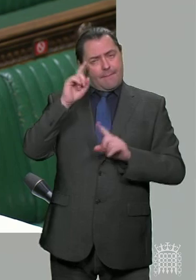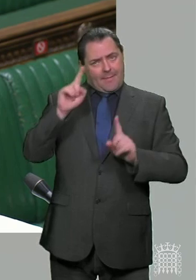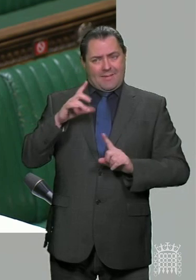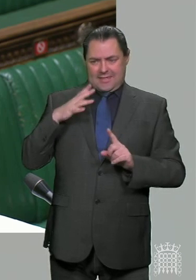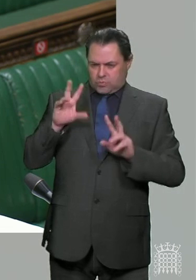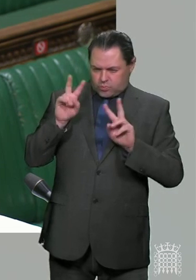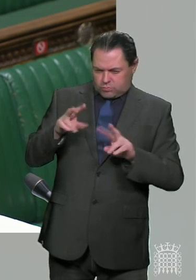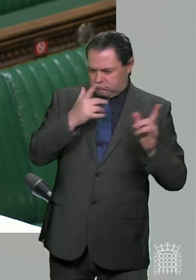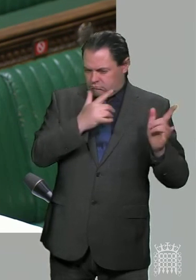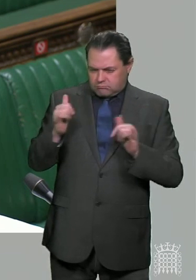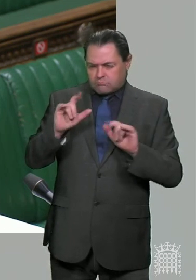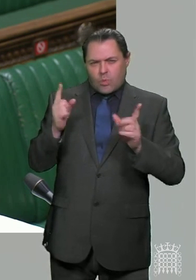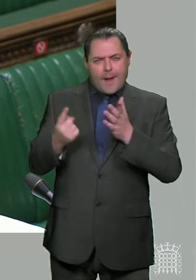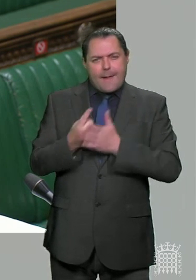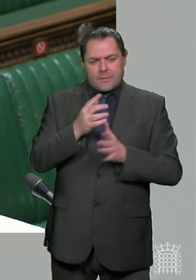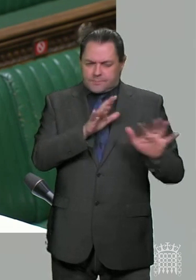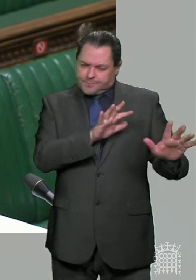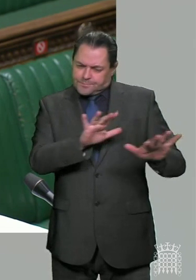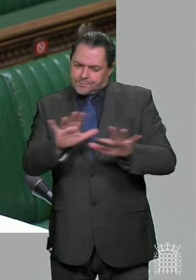daylight shone on all the issues the right honourable Gentleman raised.